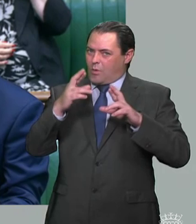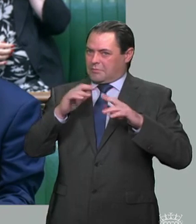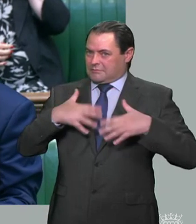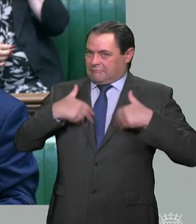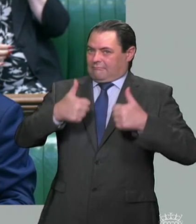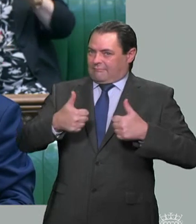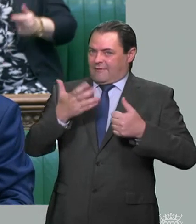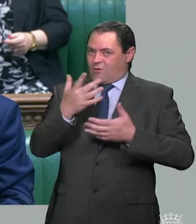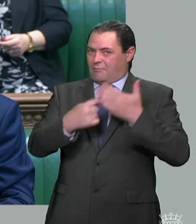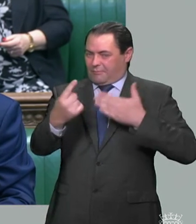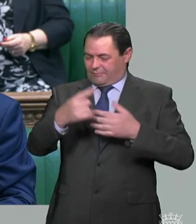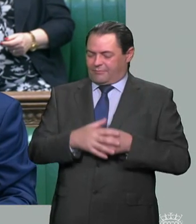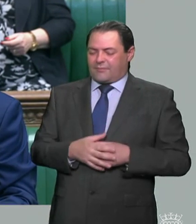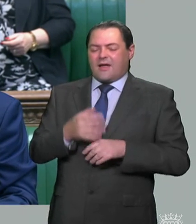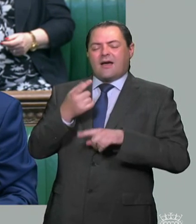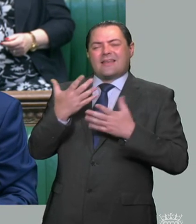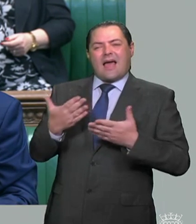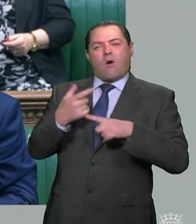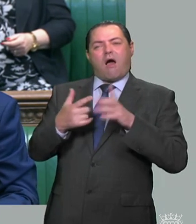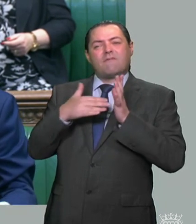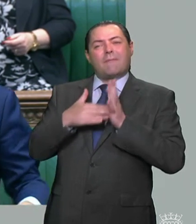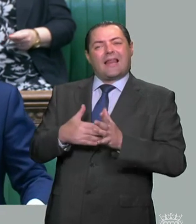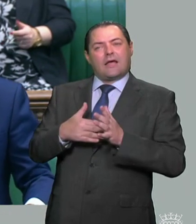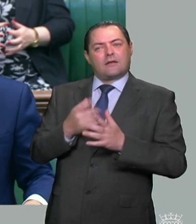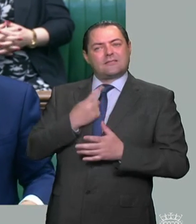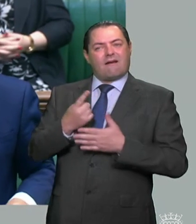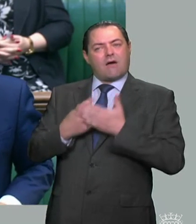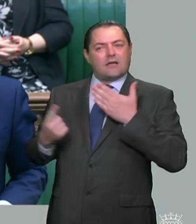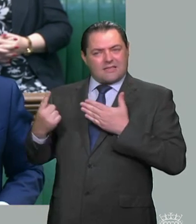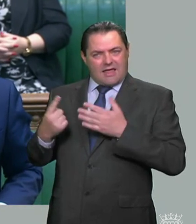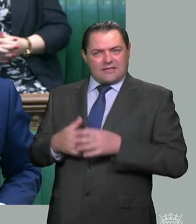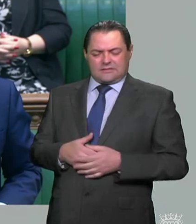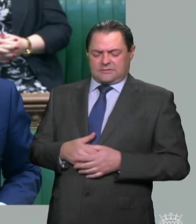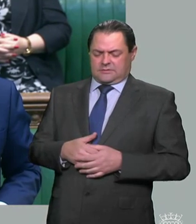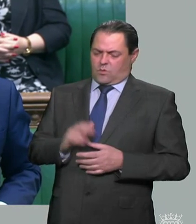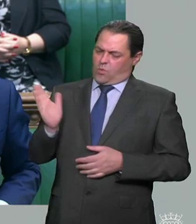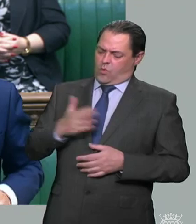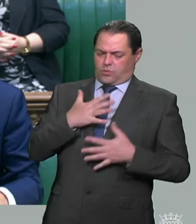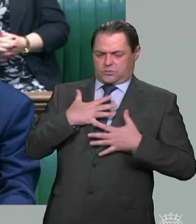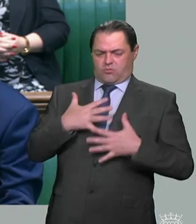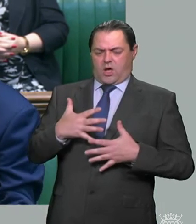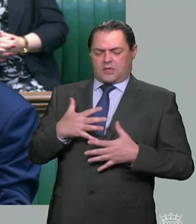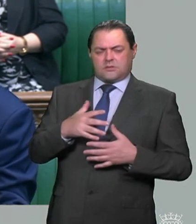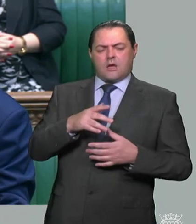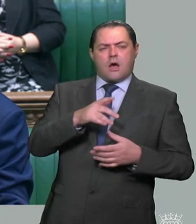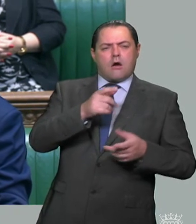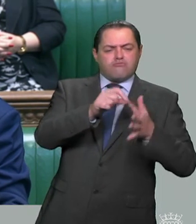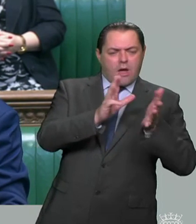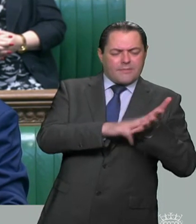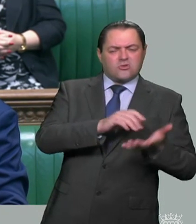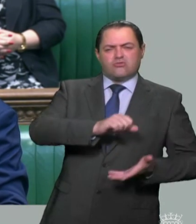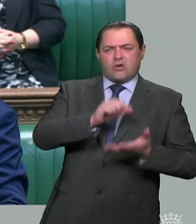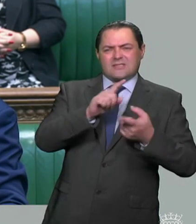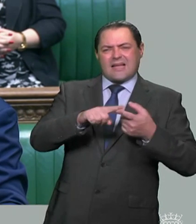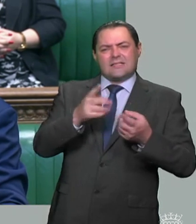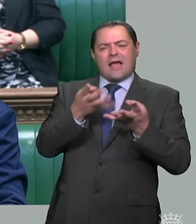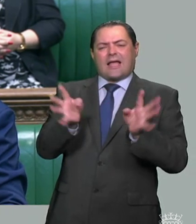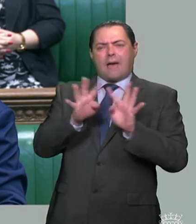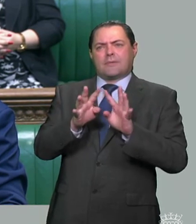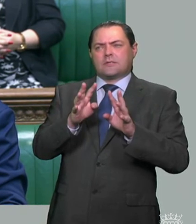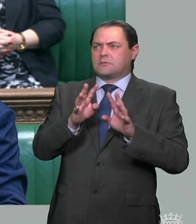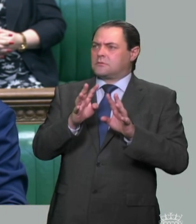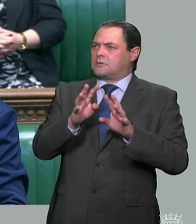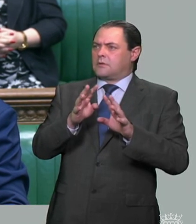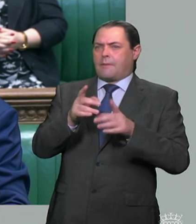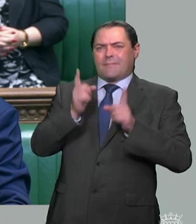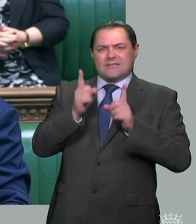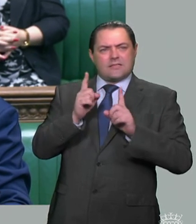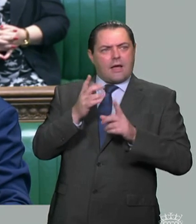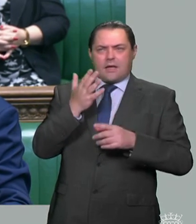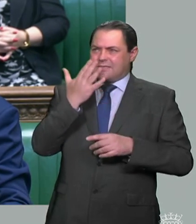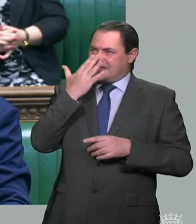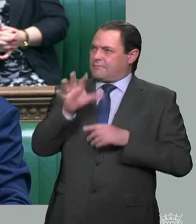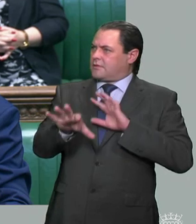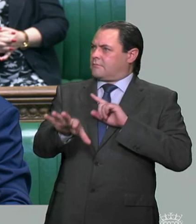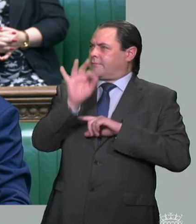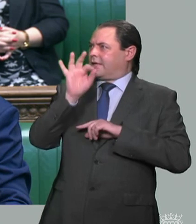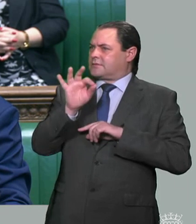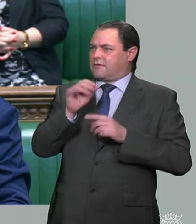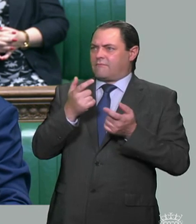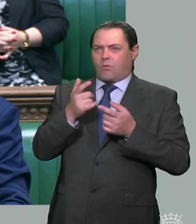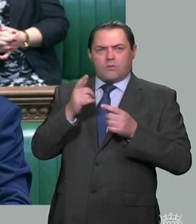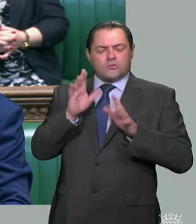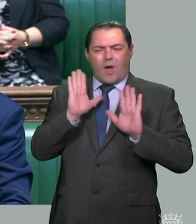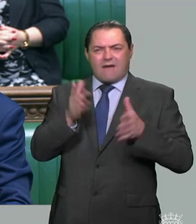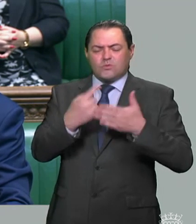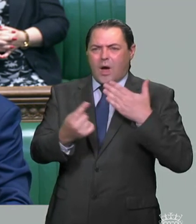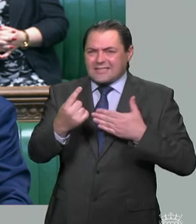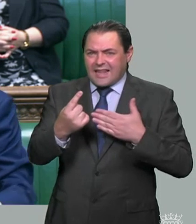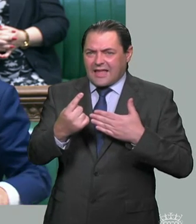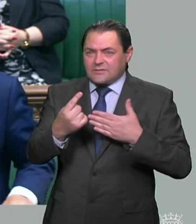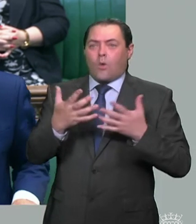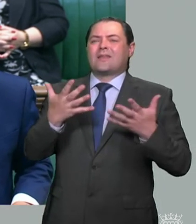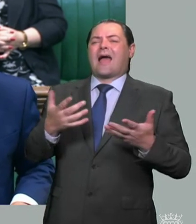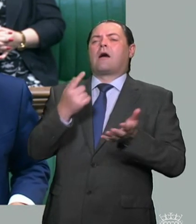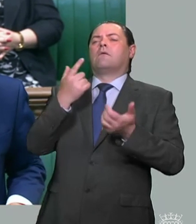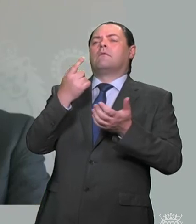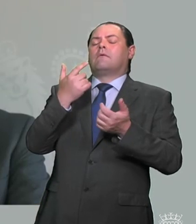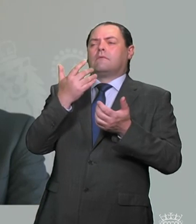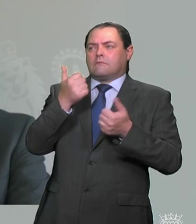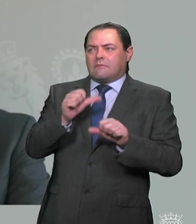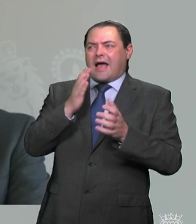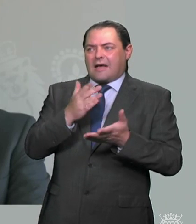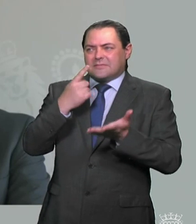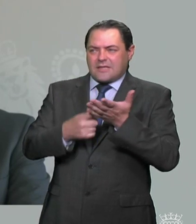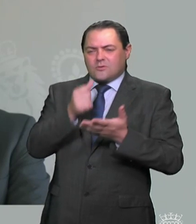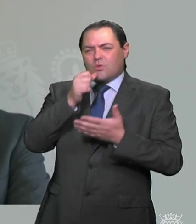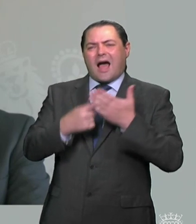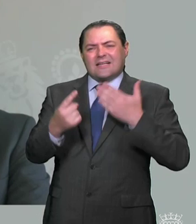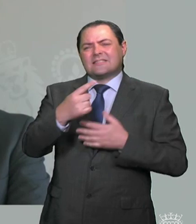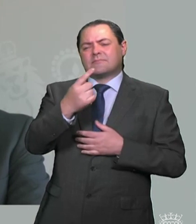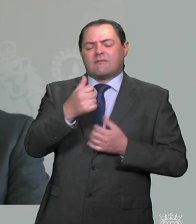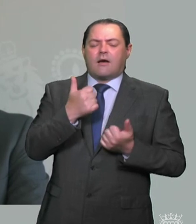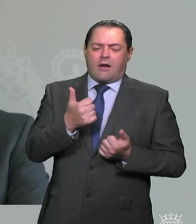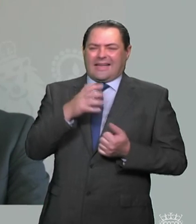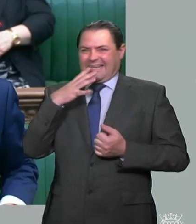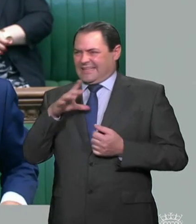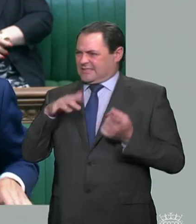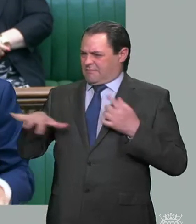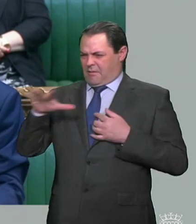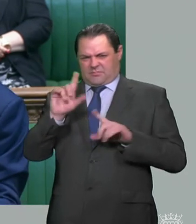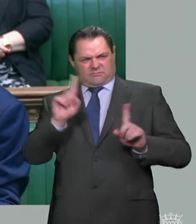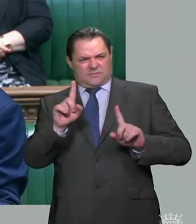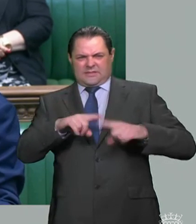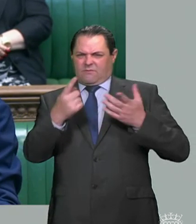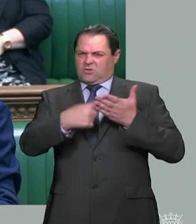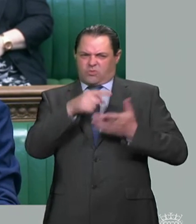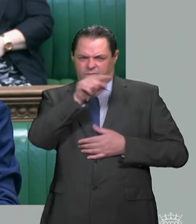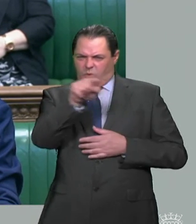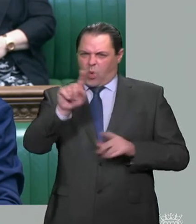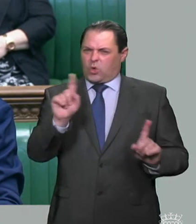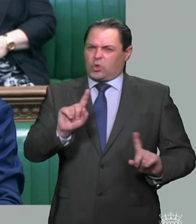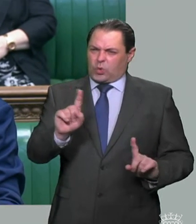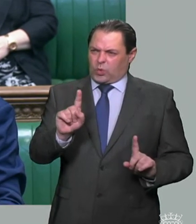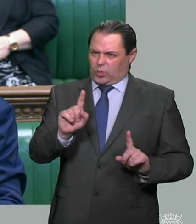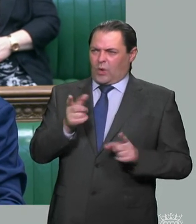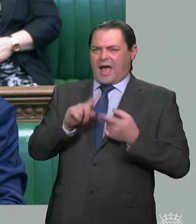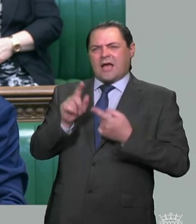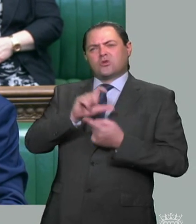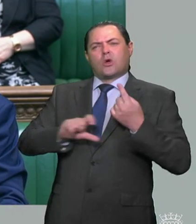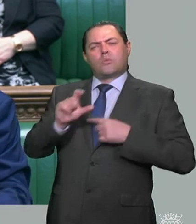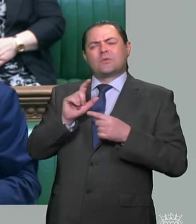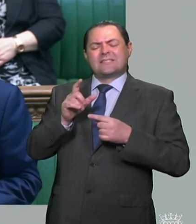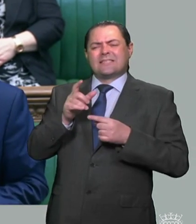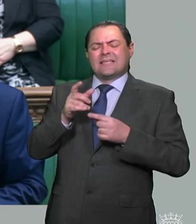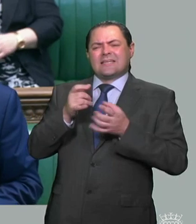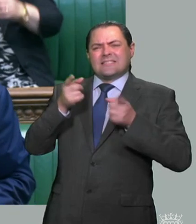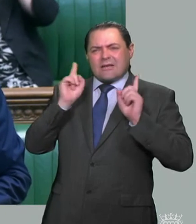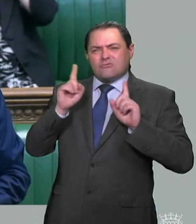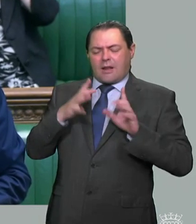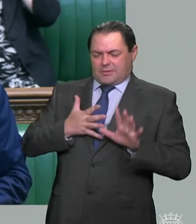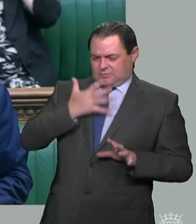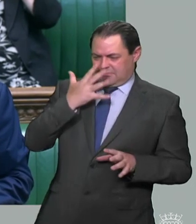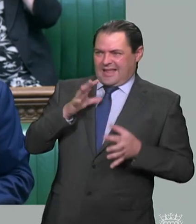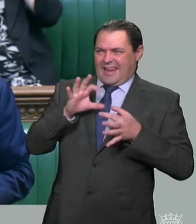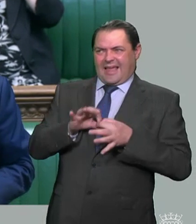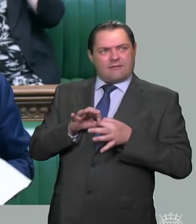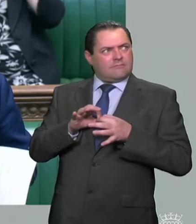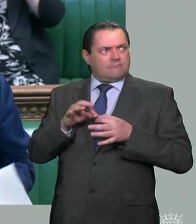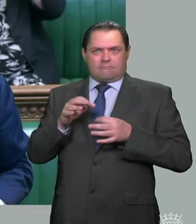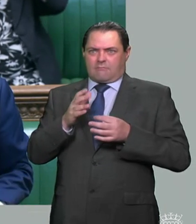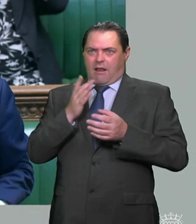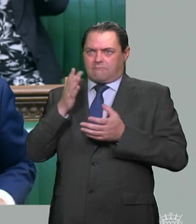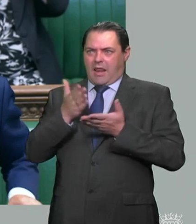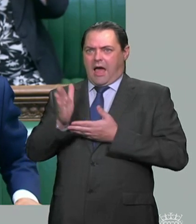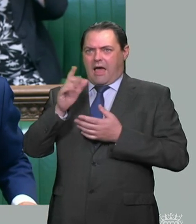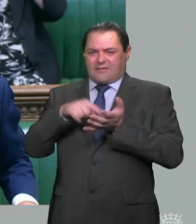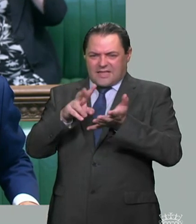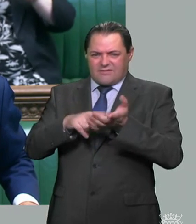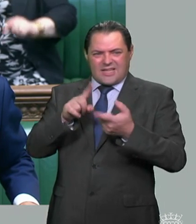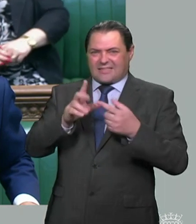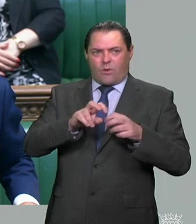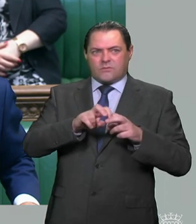With half a million people self-isolating, I think we were all a bit surprised that the Prime Minister, the Chancellor and the Cabinet Office Minister were all randomly chosen for a “get out of isolation free” card, but it is good that the Prime Minister finally recused himself, even if it took a public outcry, for the Communities Secretary to be humiliated on live TV, and a trip to a country estate.